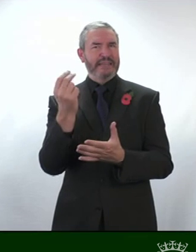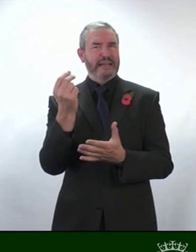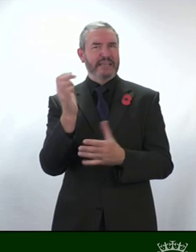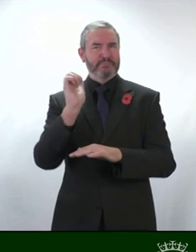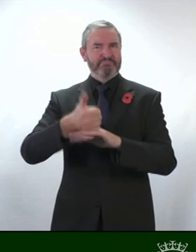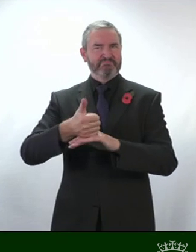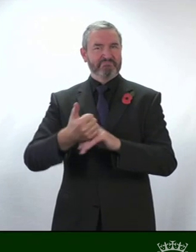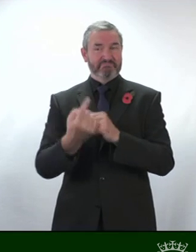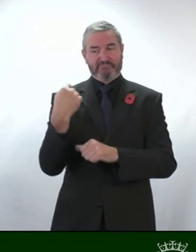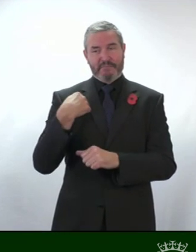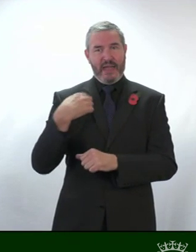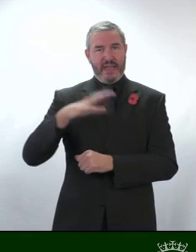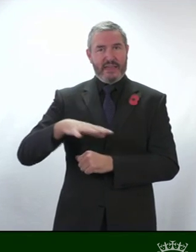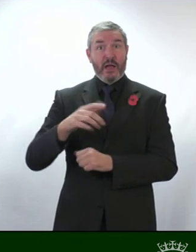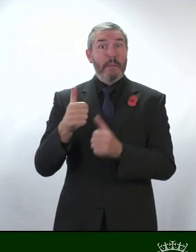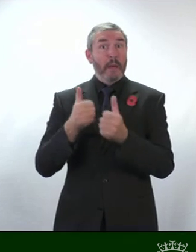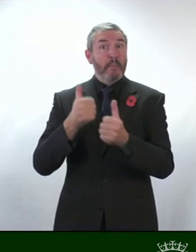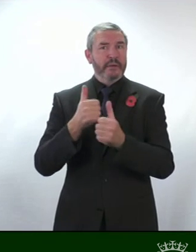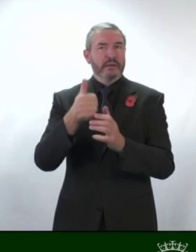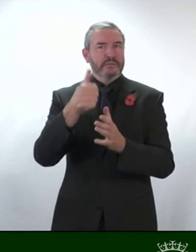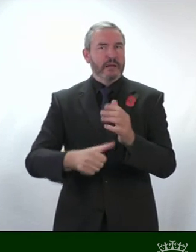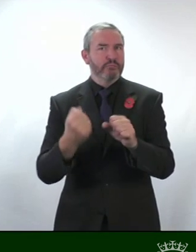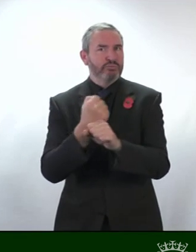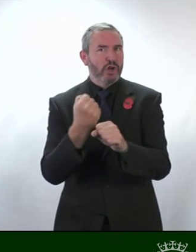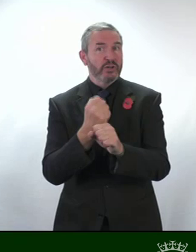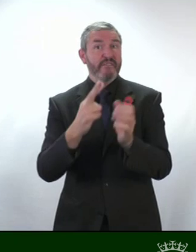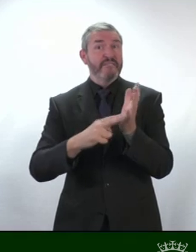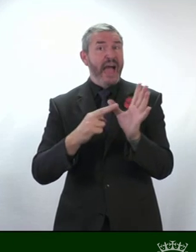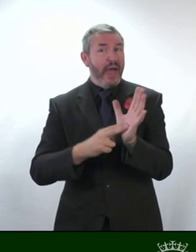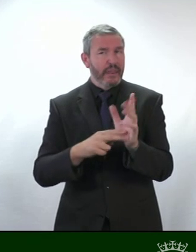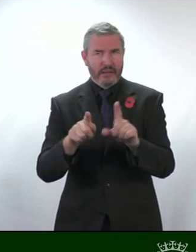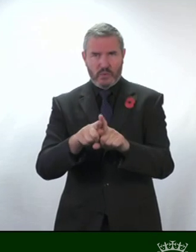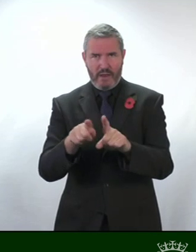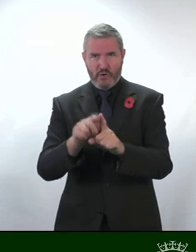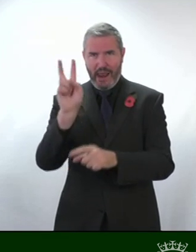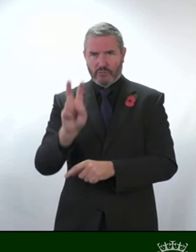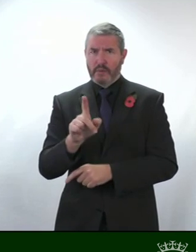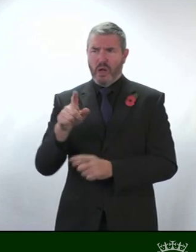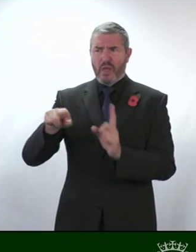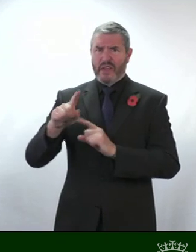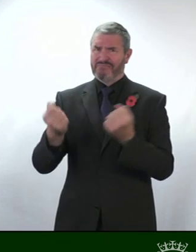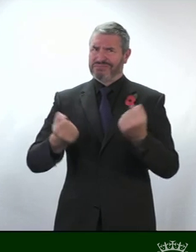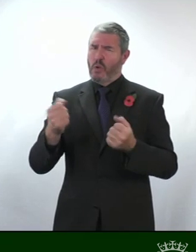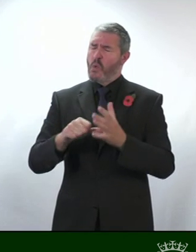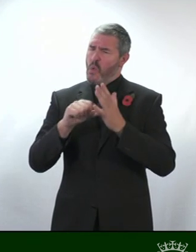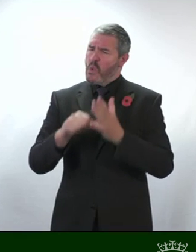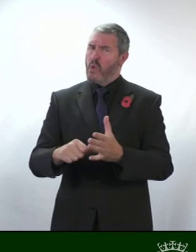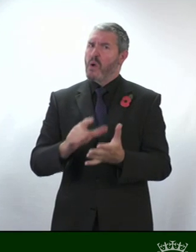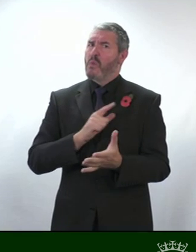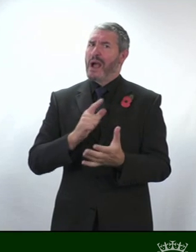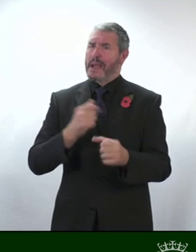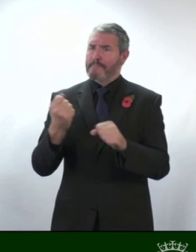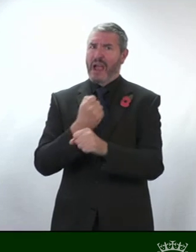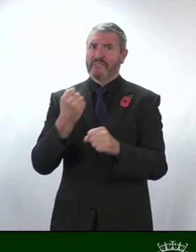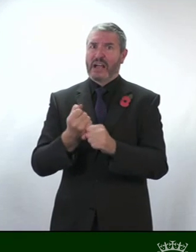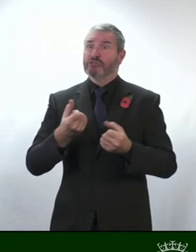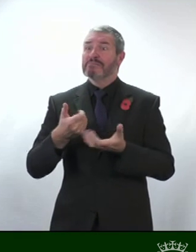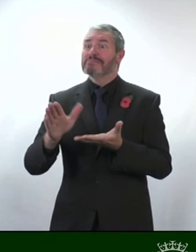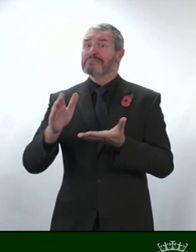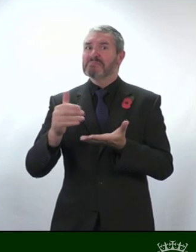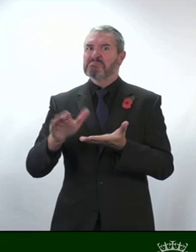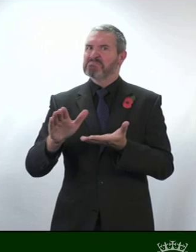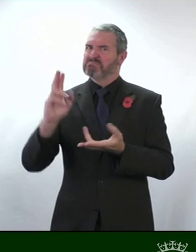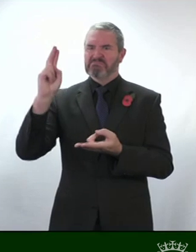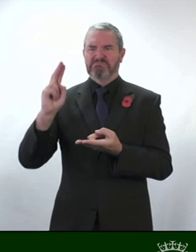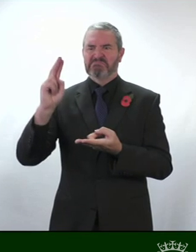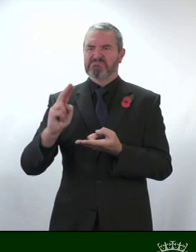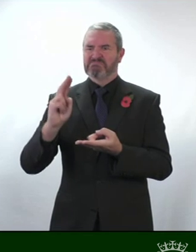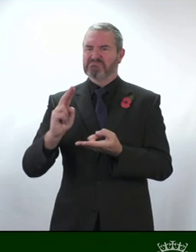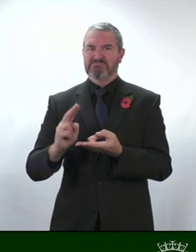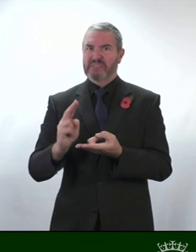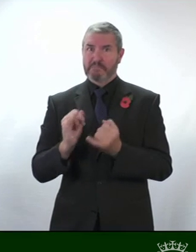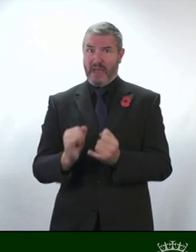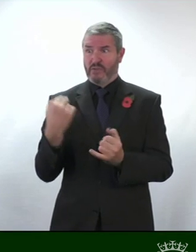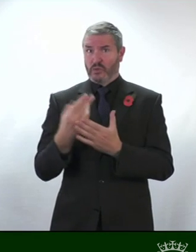He will be pleased to hear that the company has this week started production of a van, but this year has been tough for the automotive sector, with manufacturing output at its lowest level for 25 years.